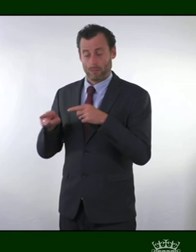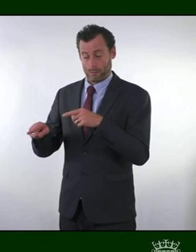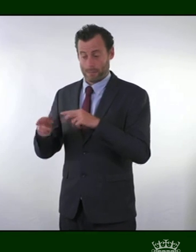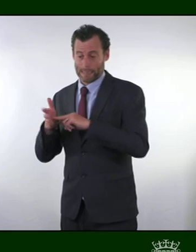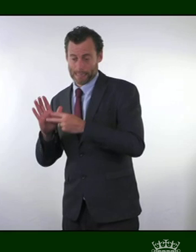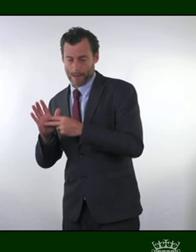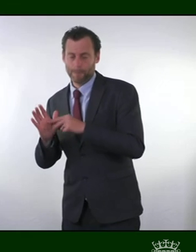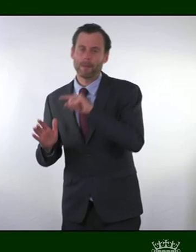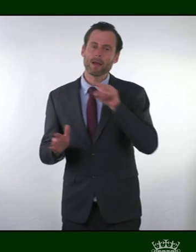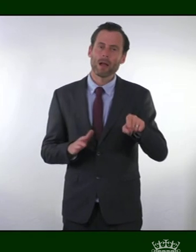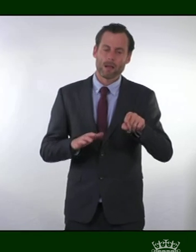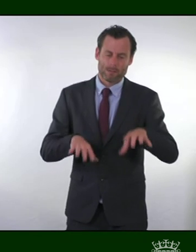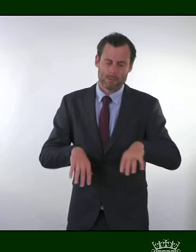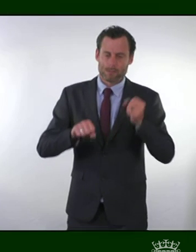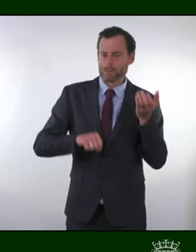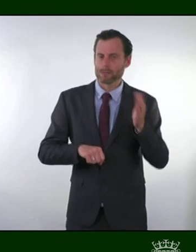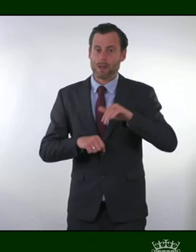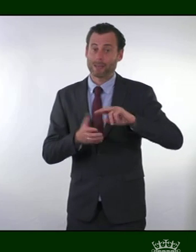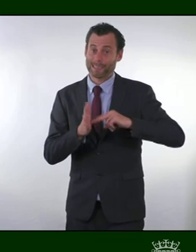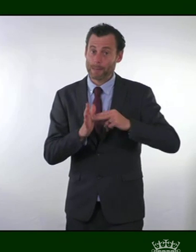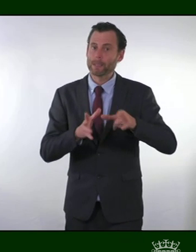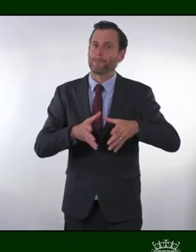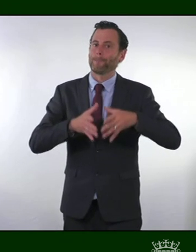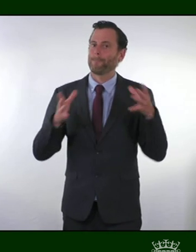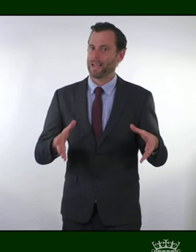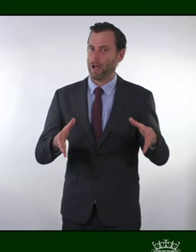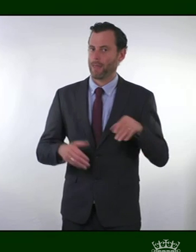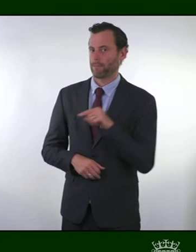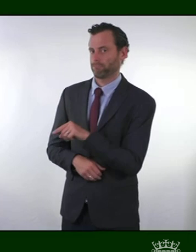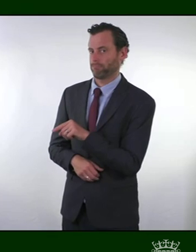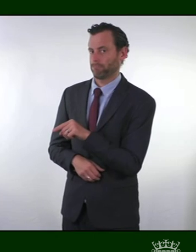The kick-starter scheme will be bigger. It will help more young people.